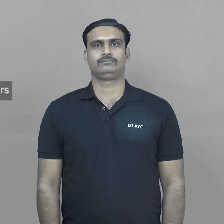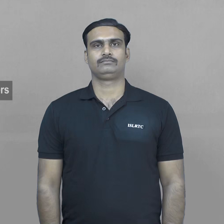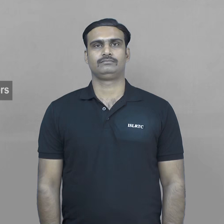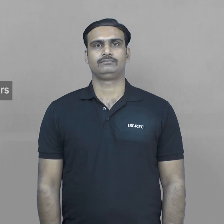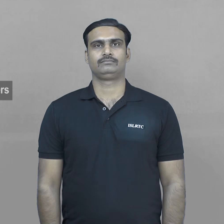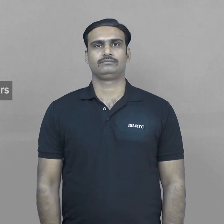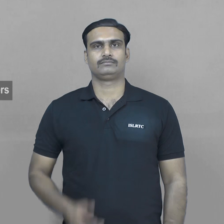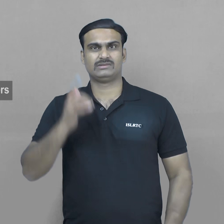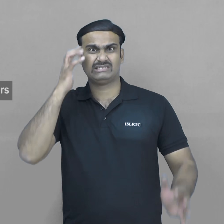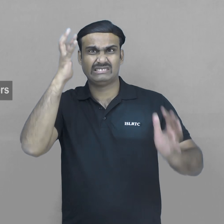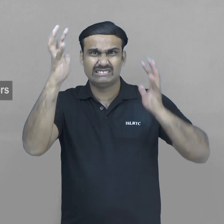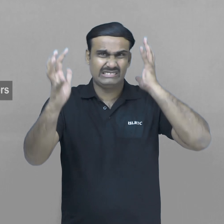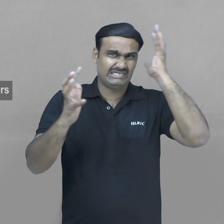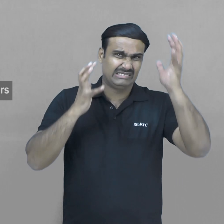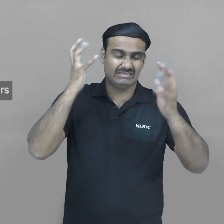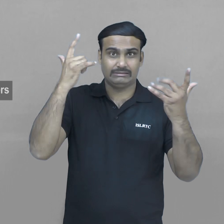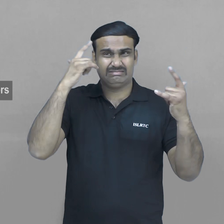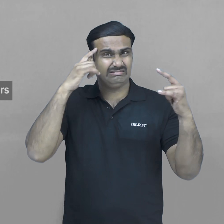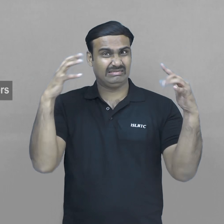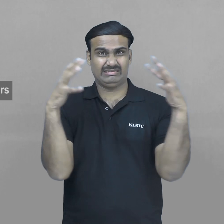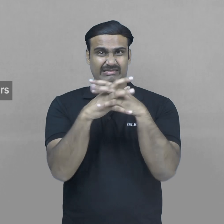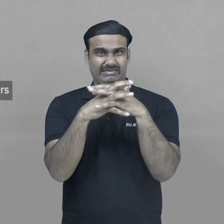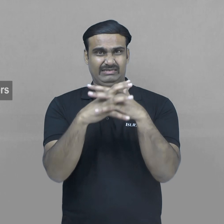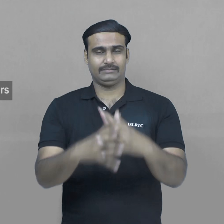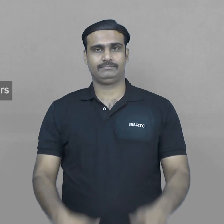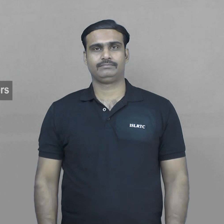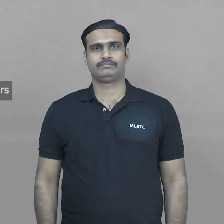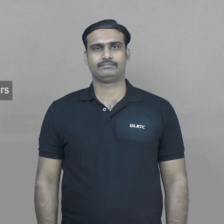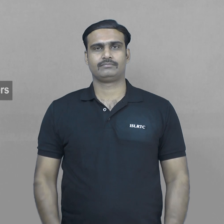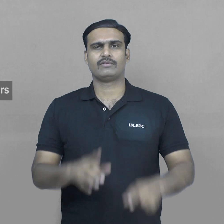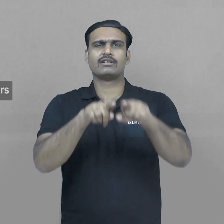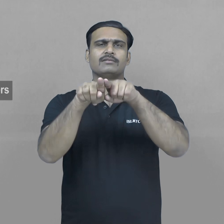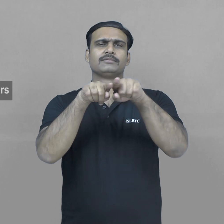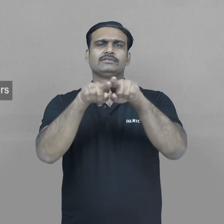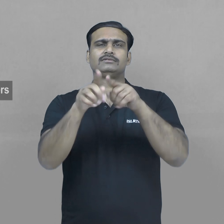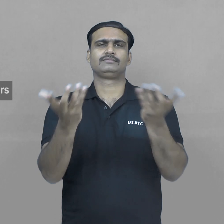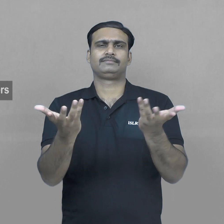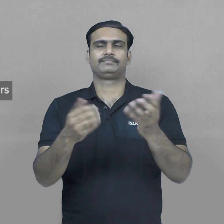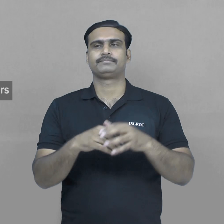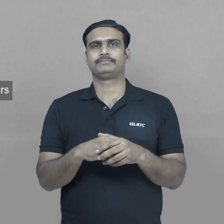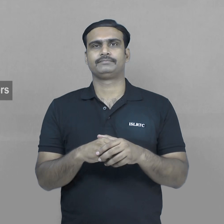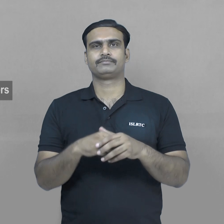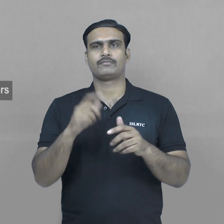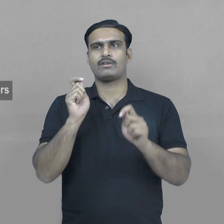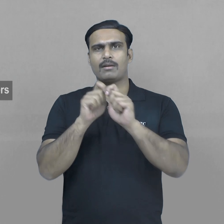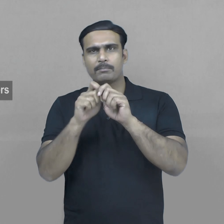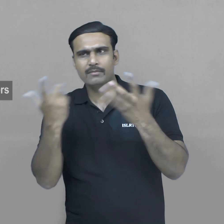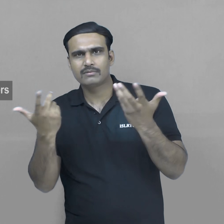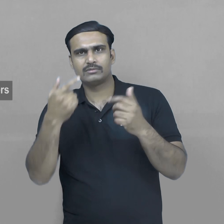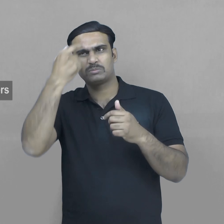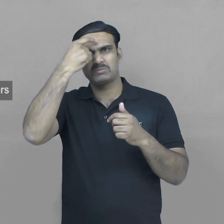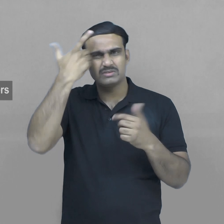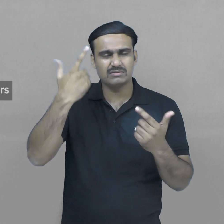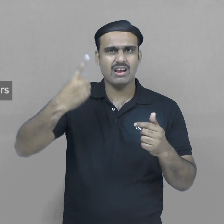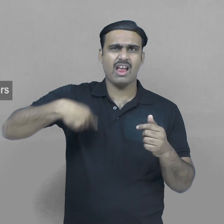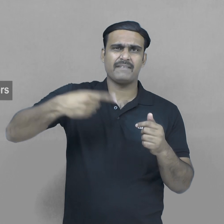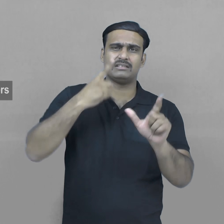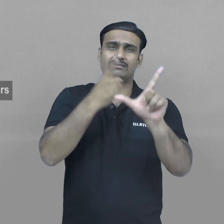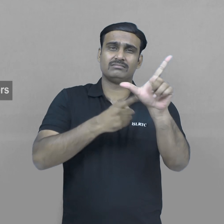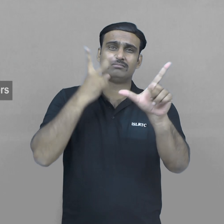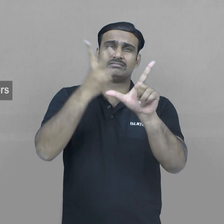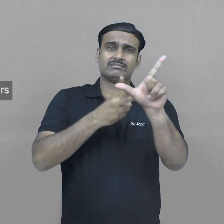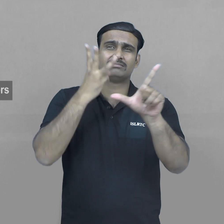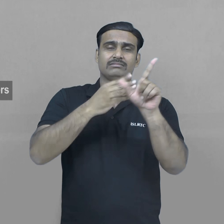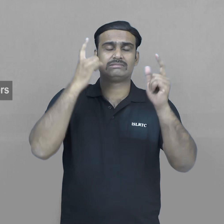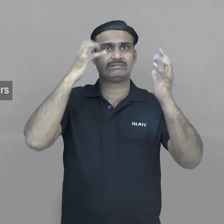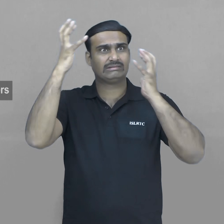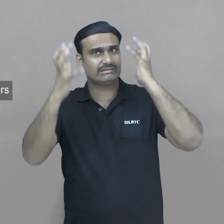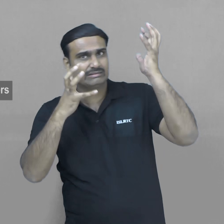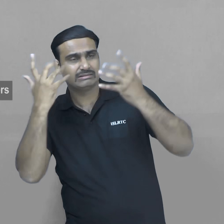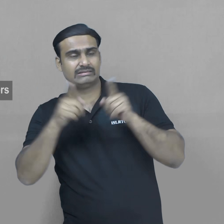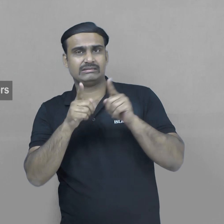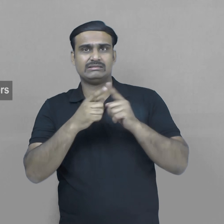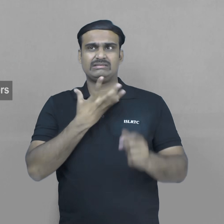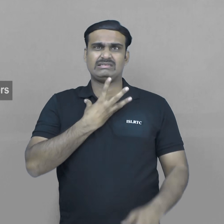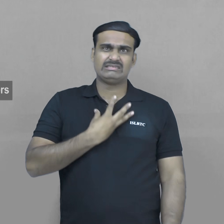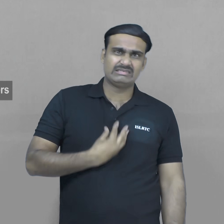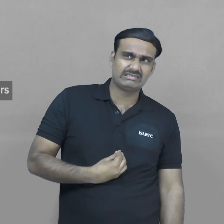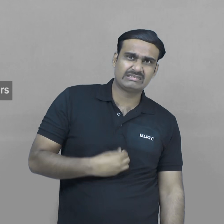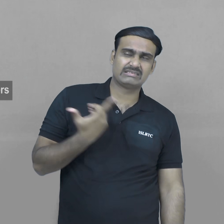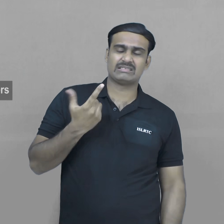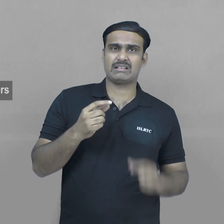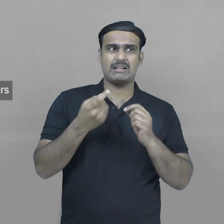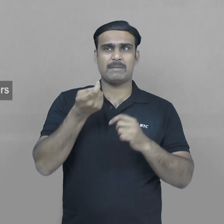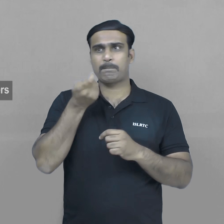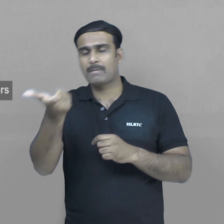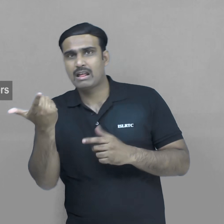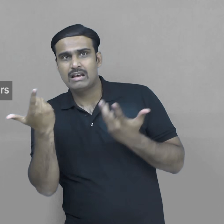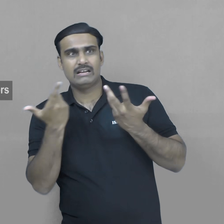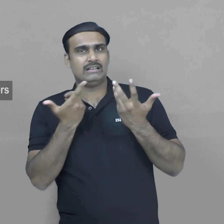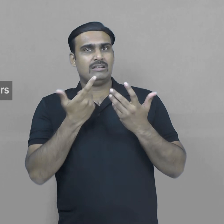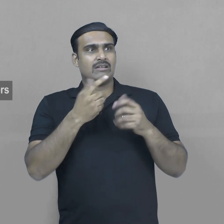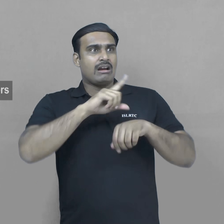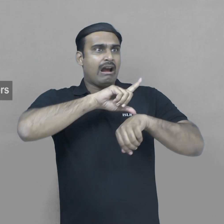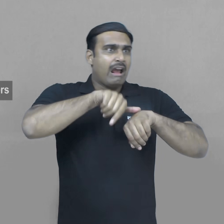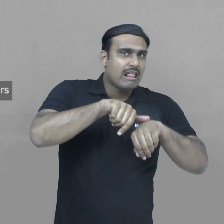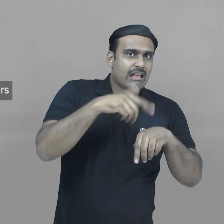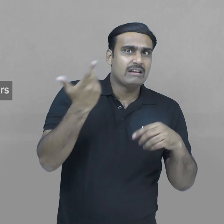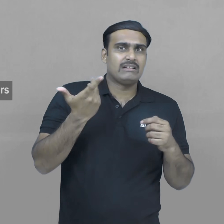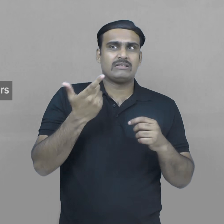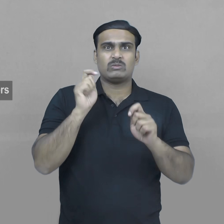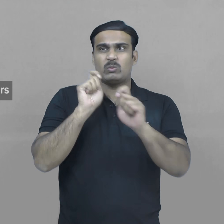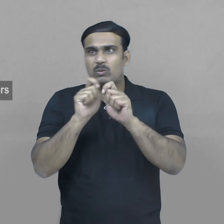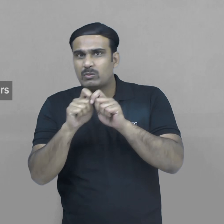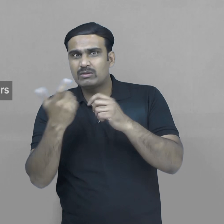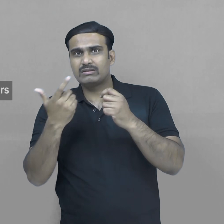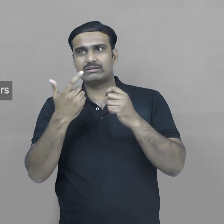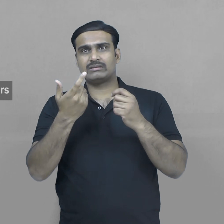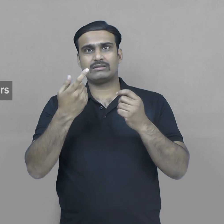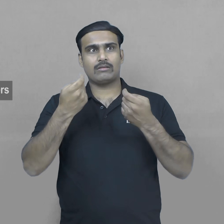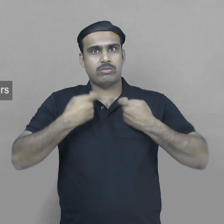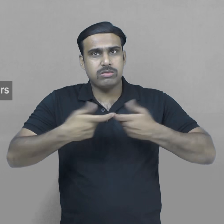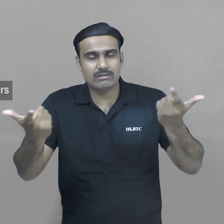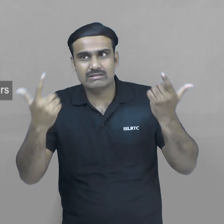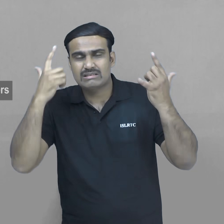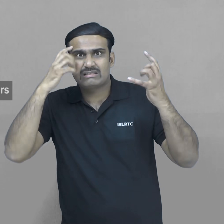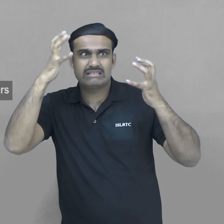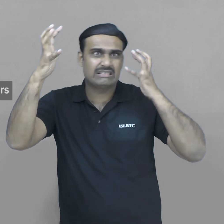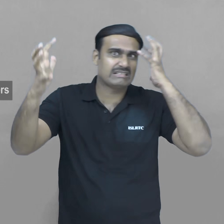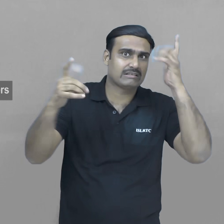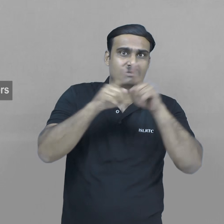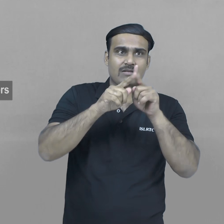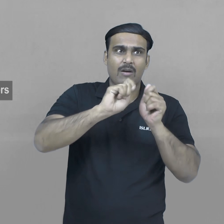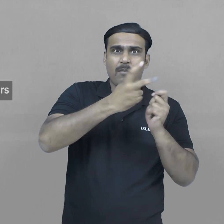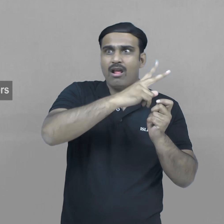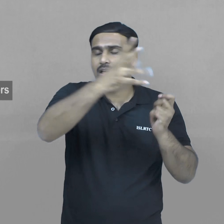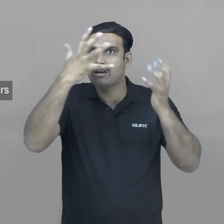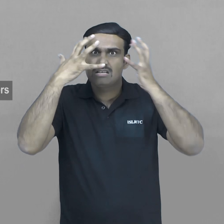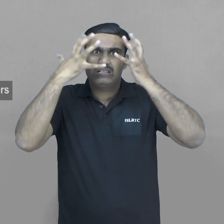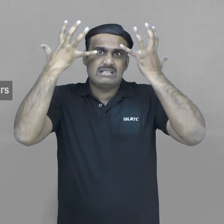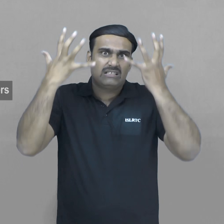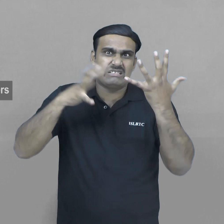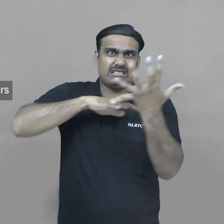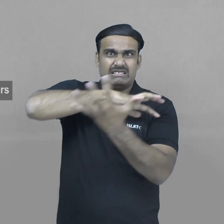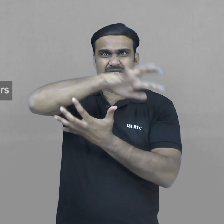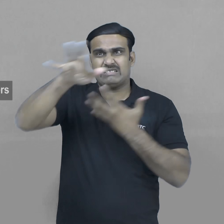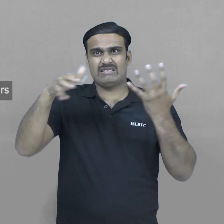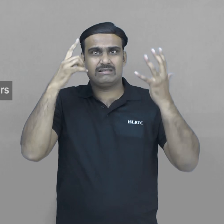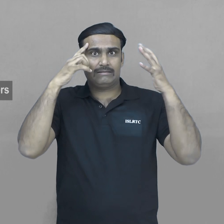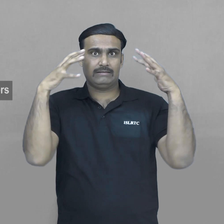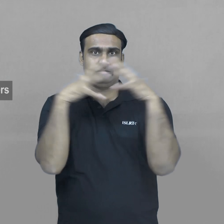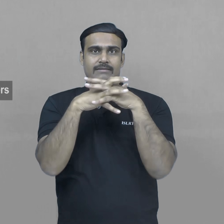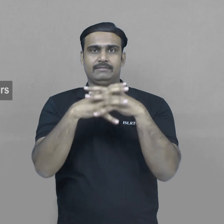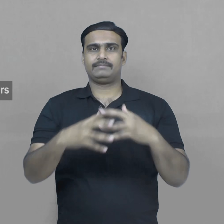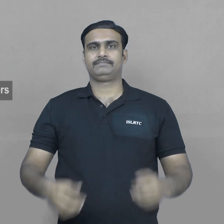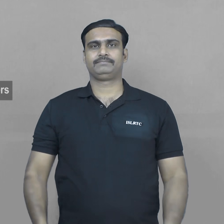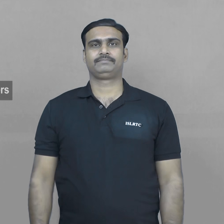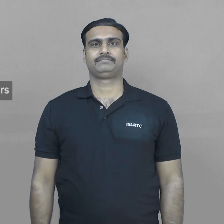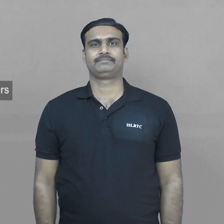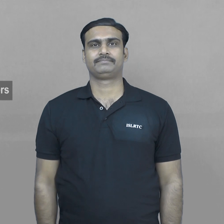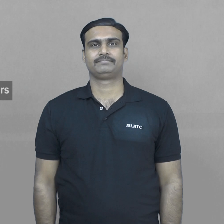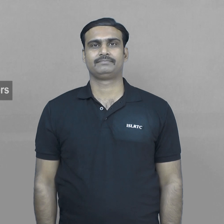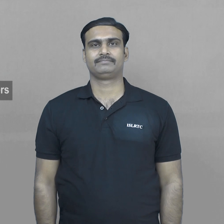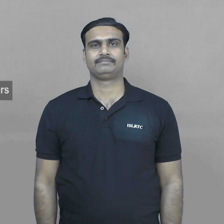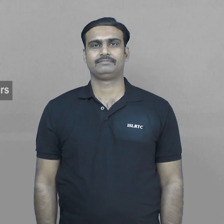Anxiety Disorders